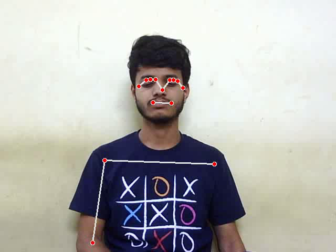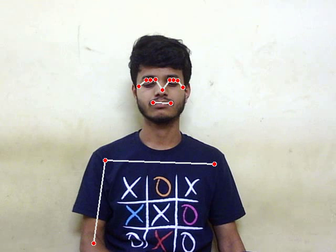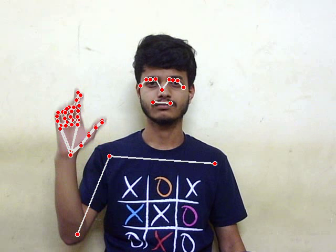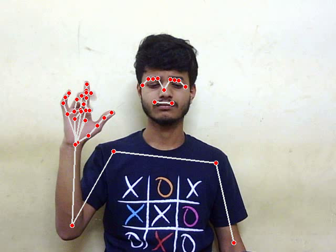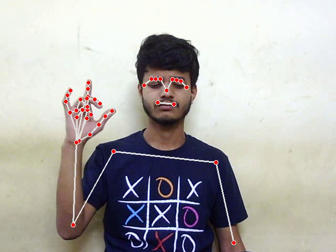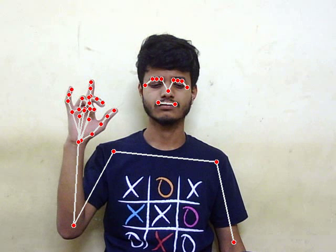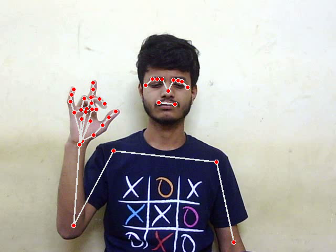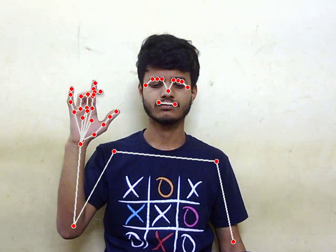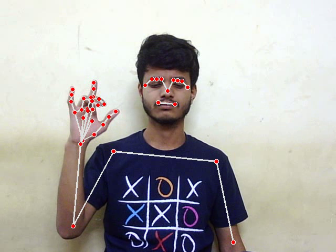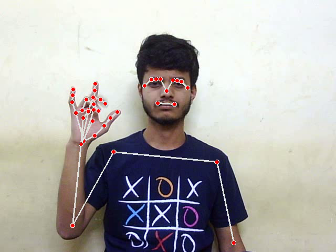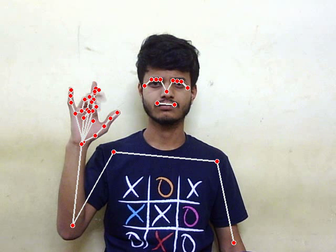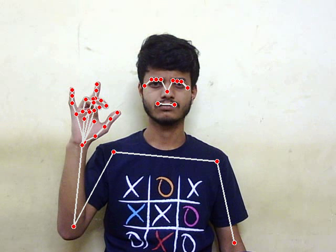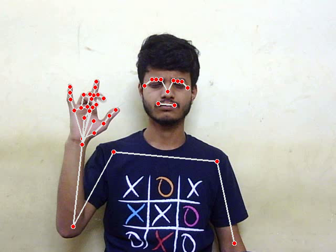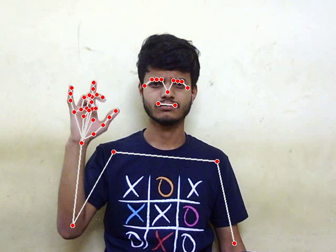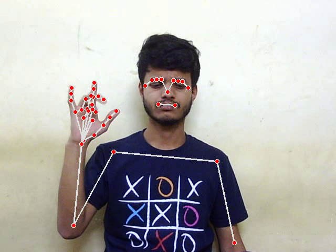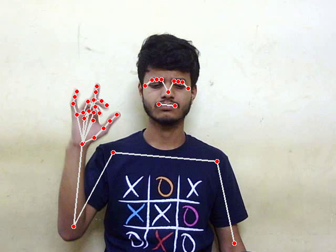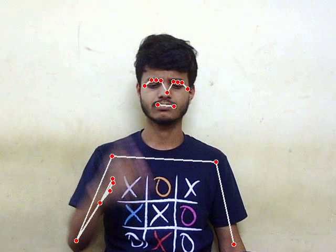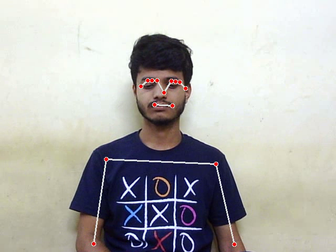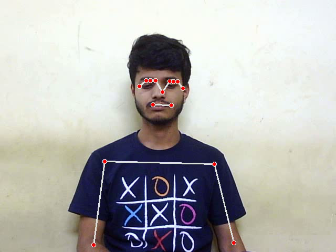why